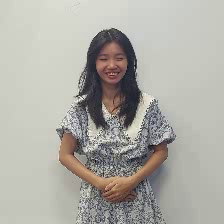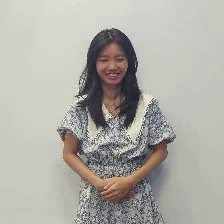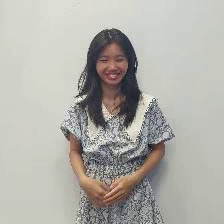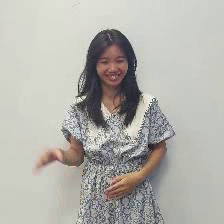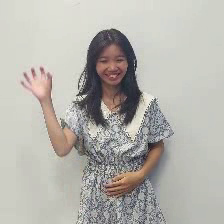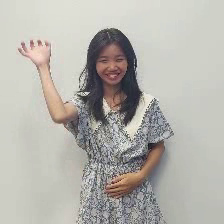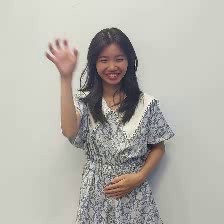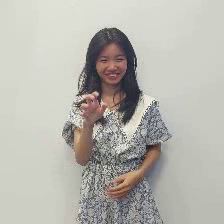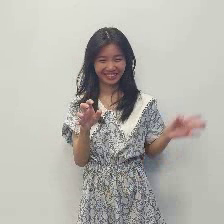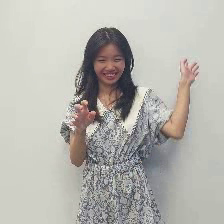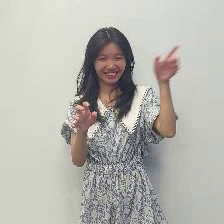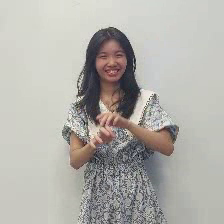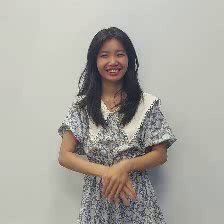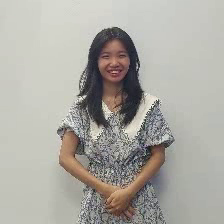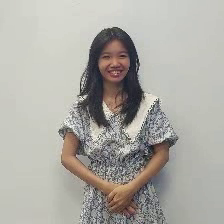Con gấu